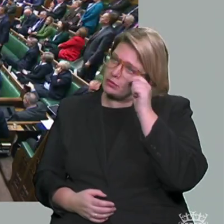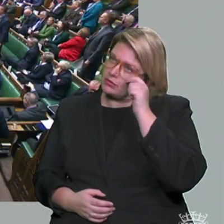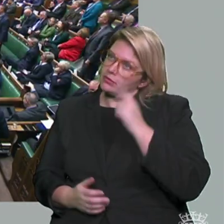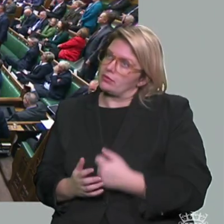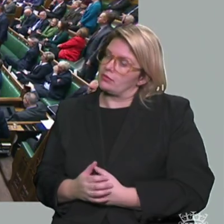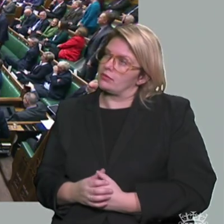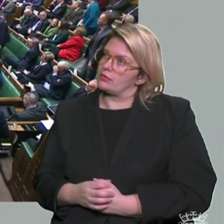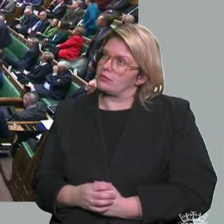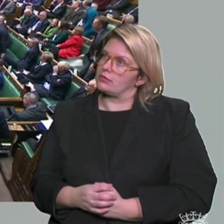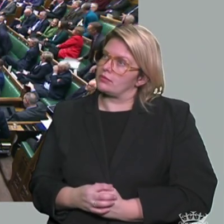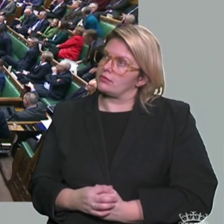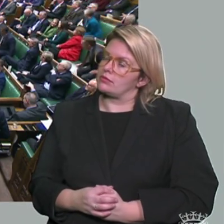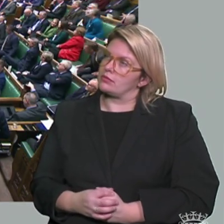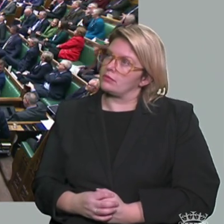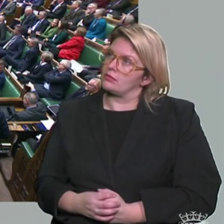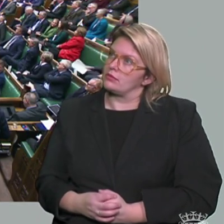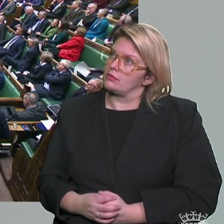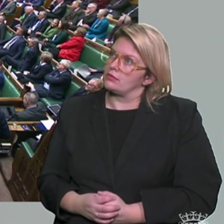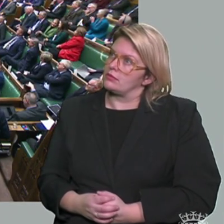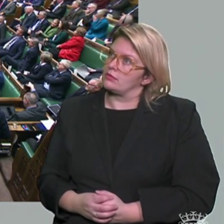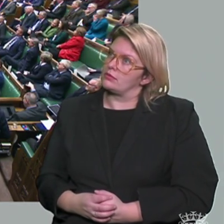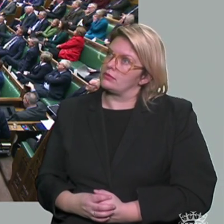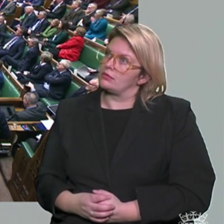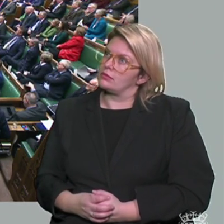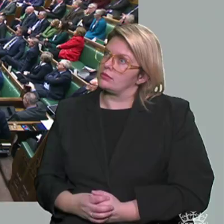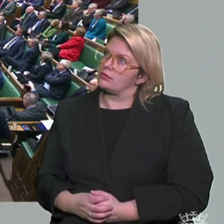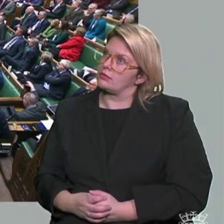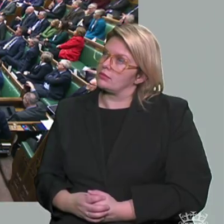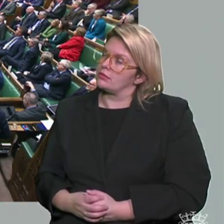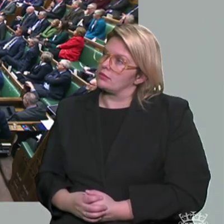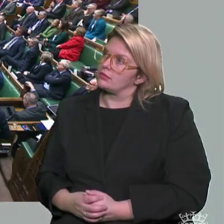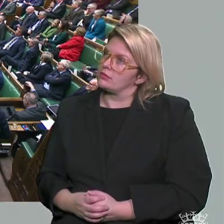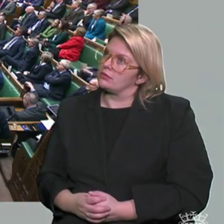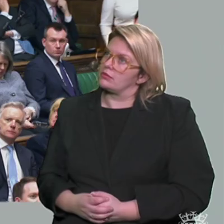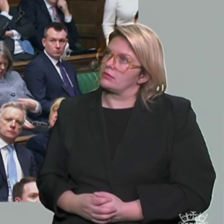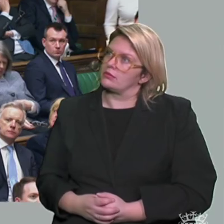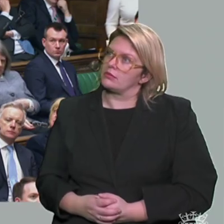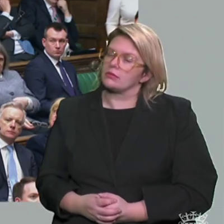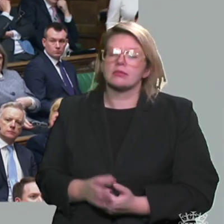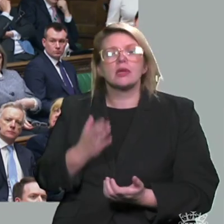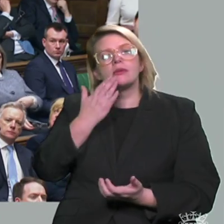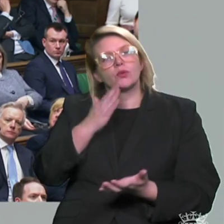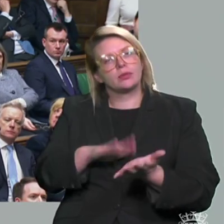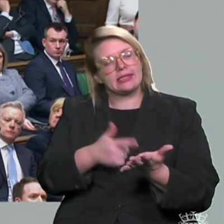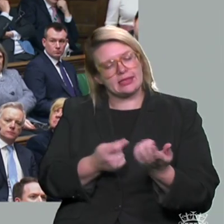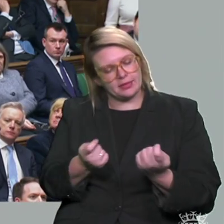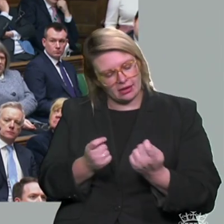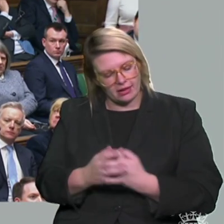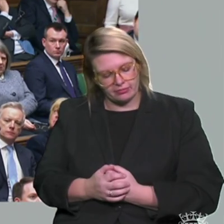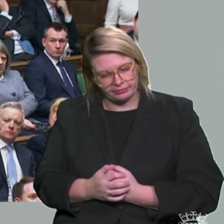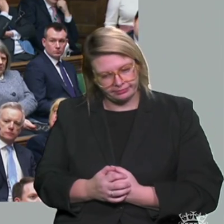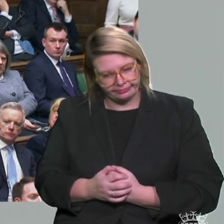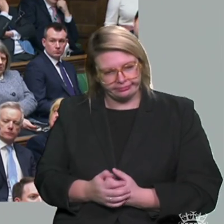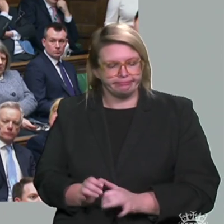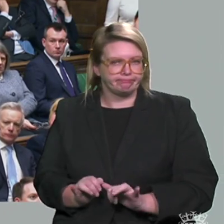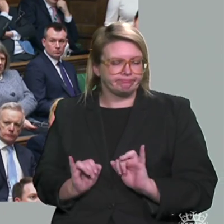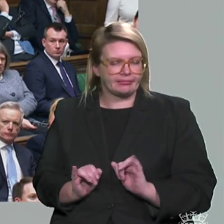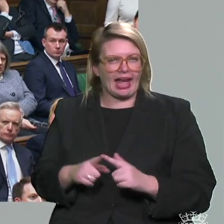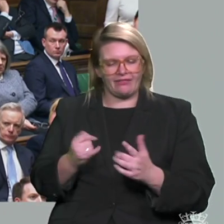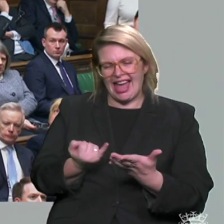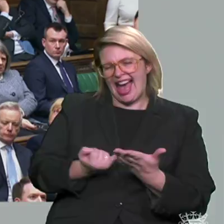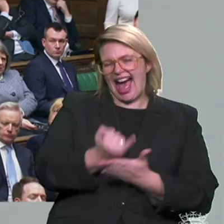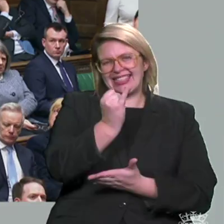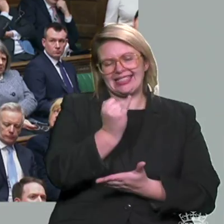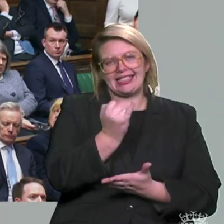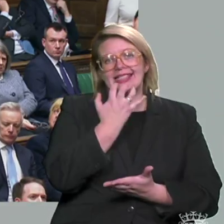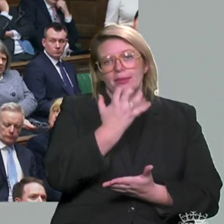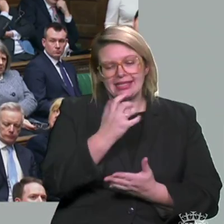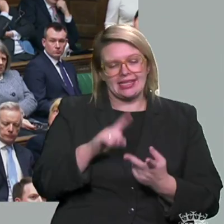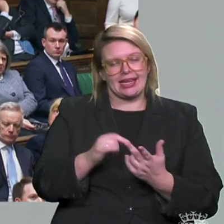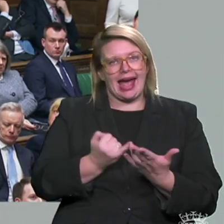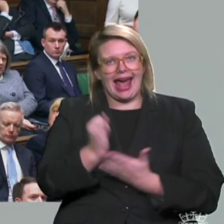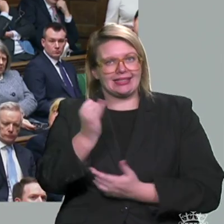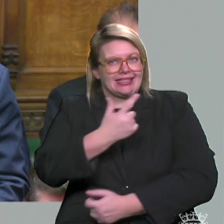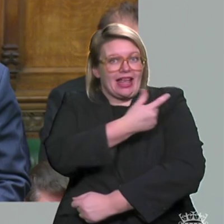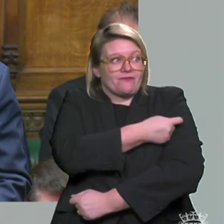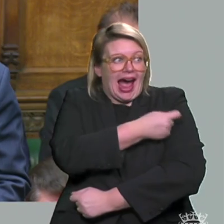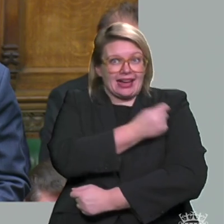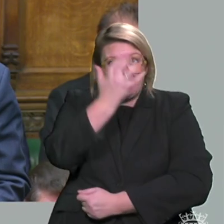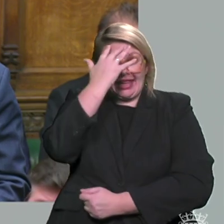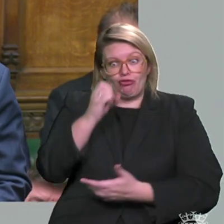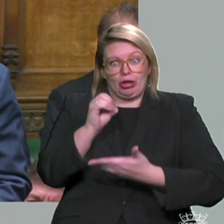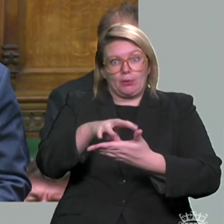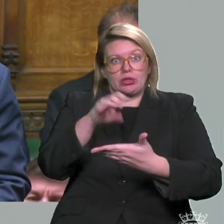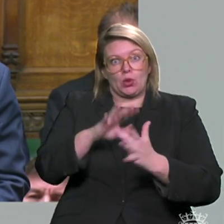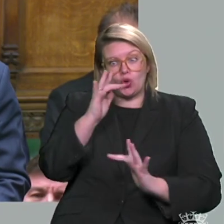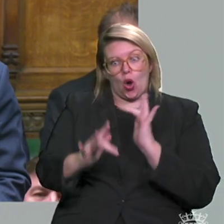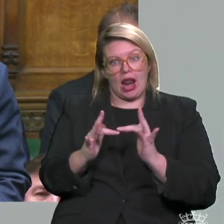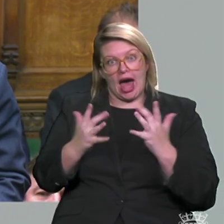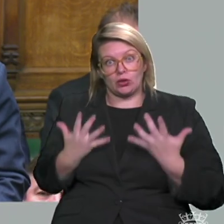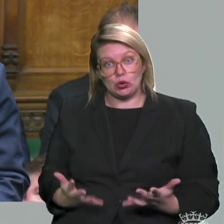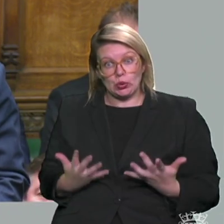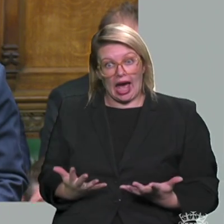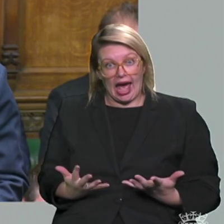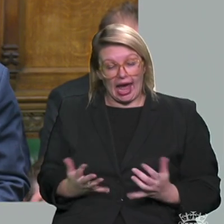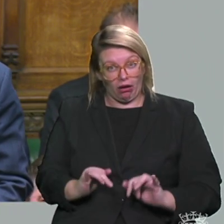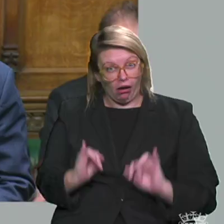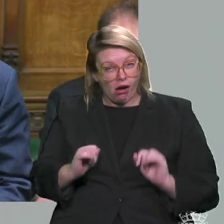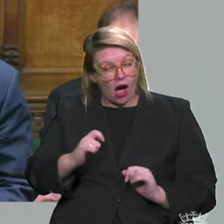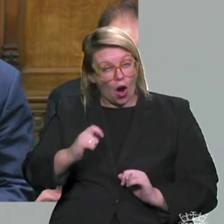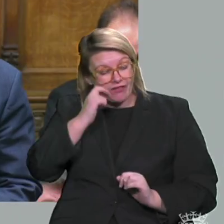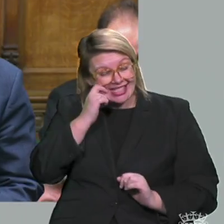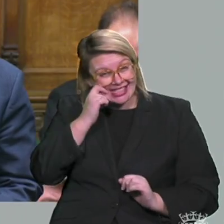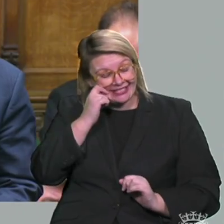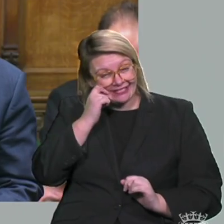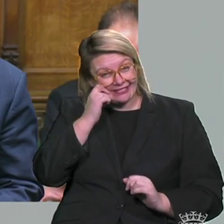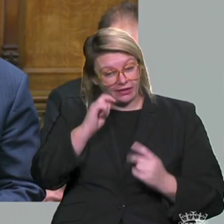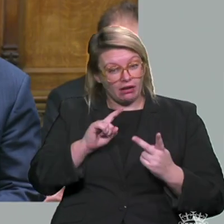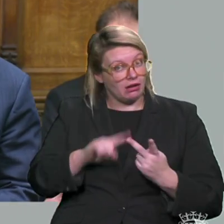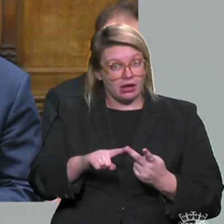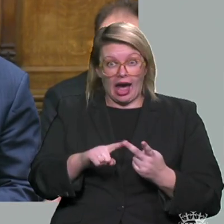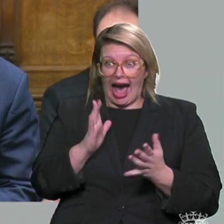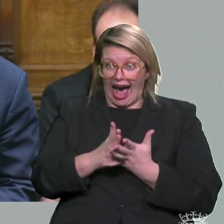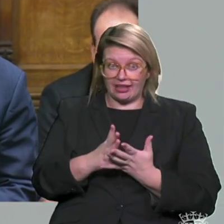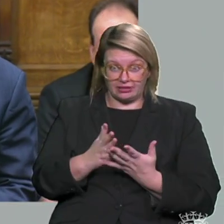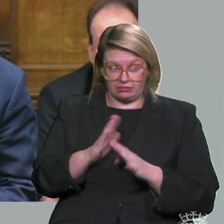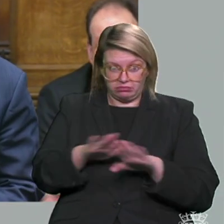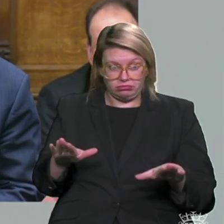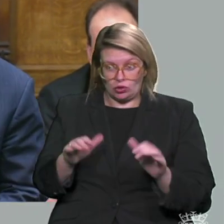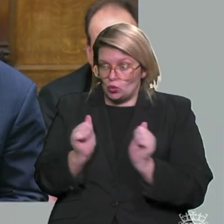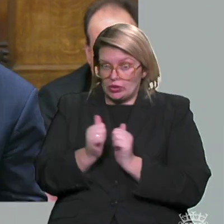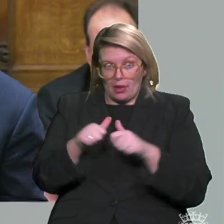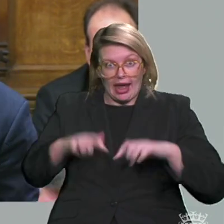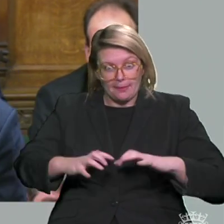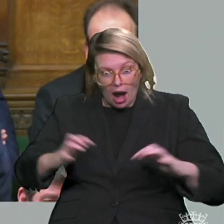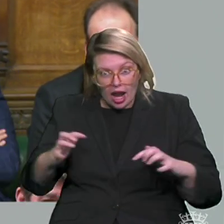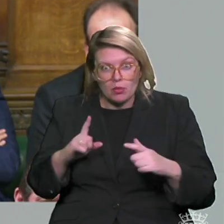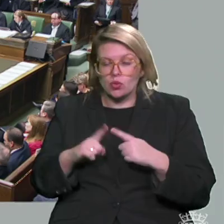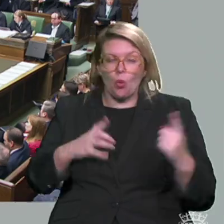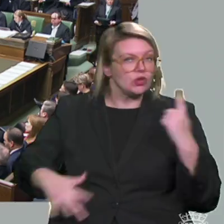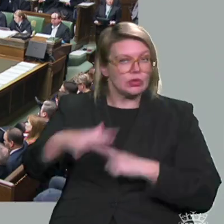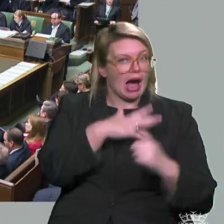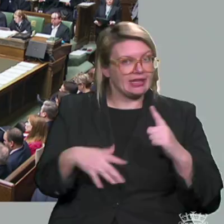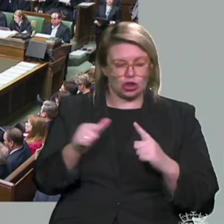Does the Prime Minister agree that the disgusting antisemitic, anti-vax conspiracy theories promulgated online this morning are not only deeply offensive but anti-scientific and have no place in this House or in our wider society?